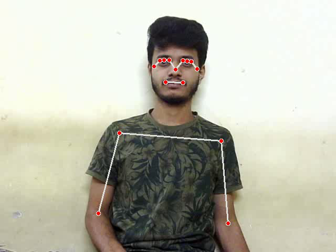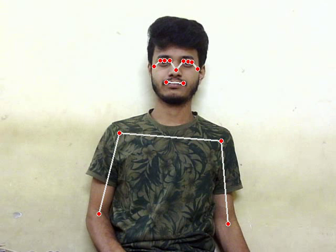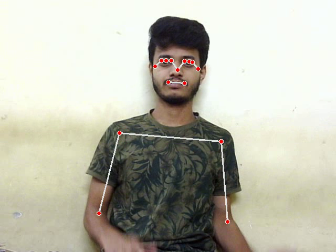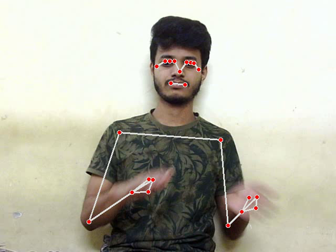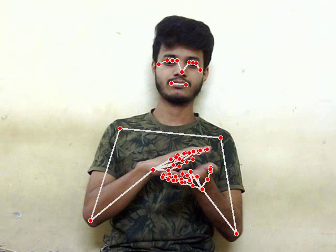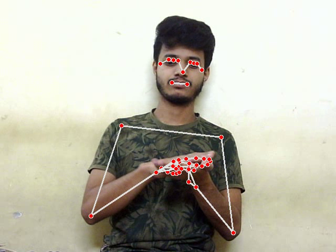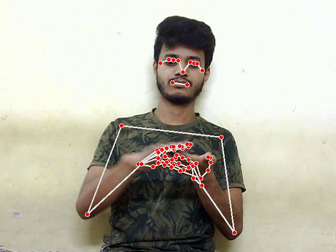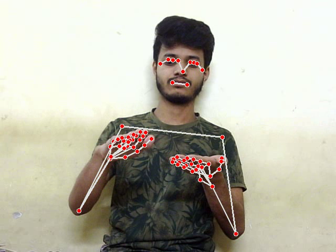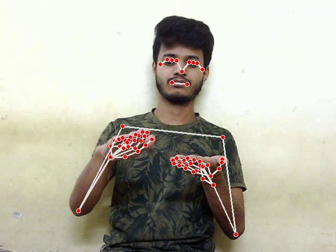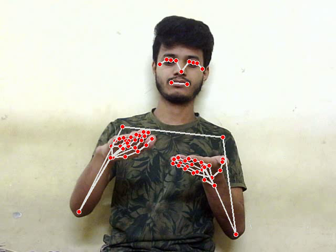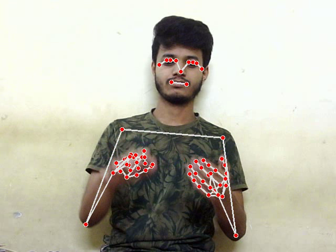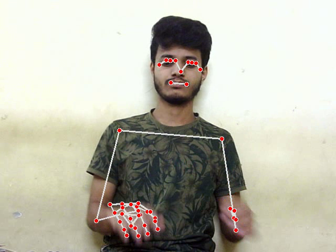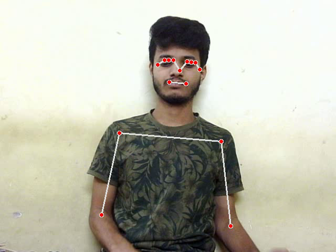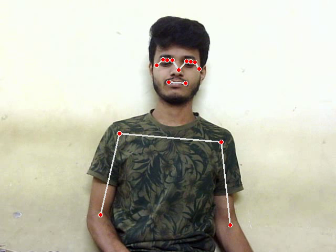nice